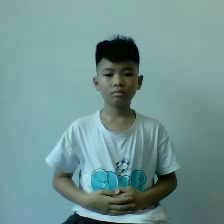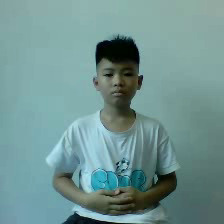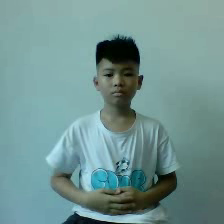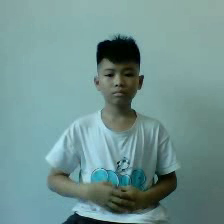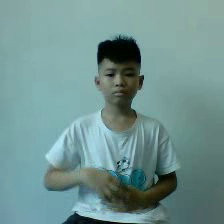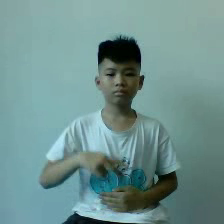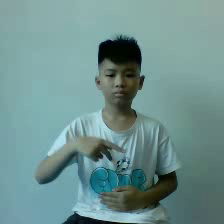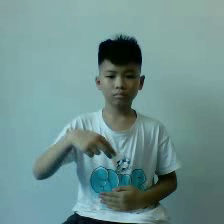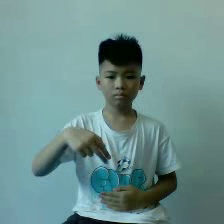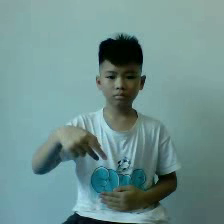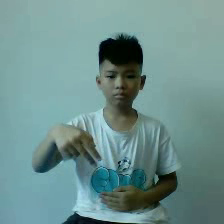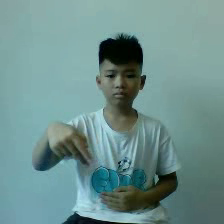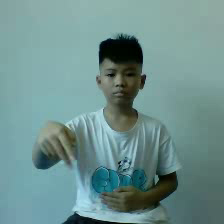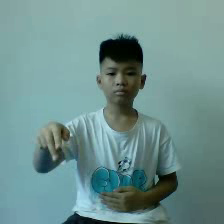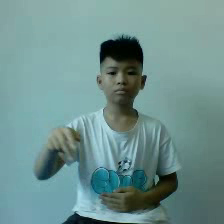Đi